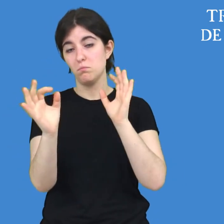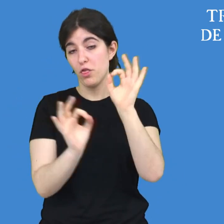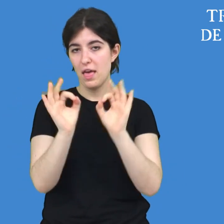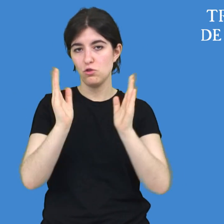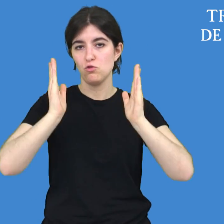porcentaje